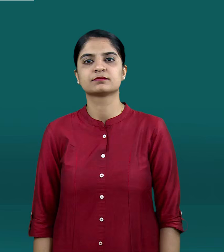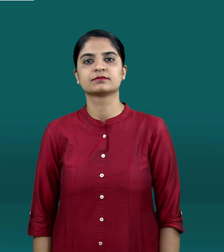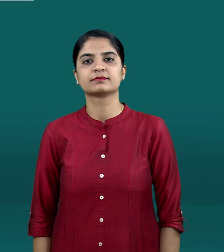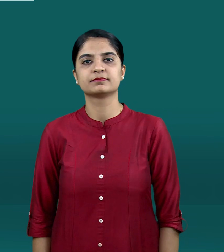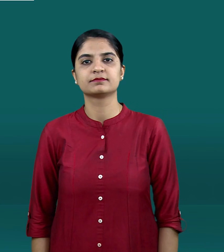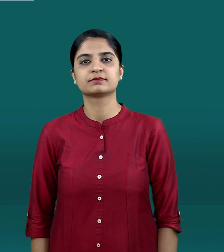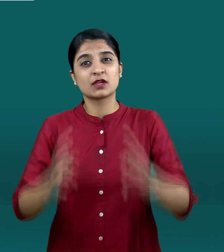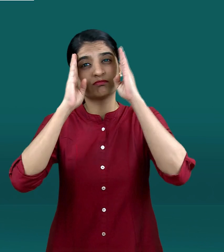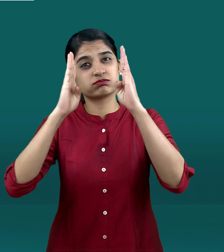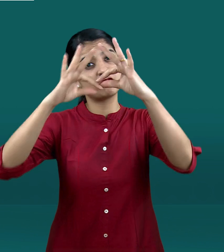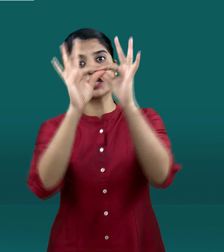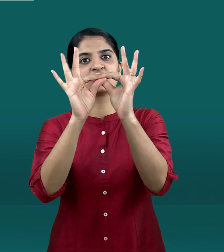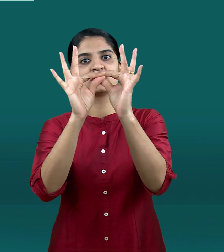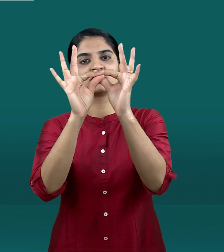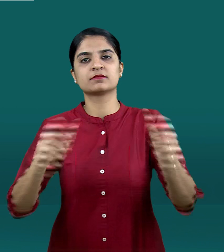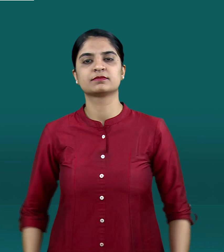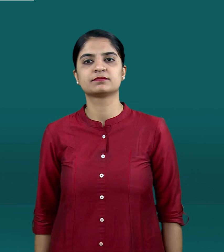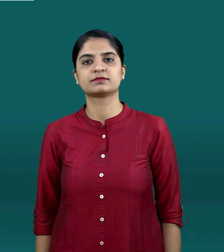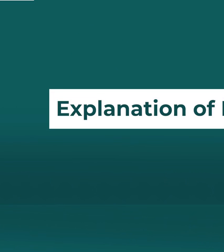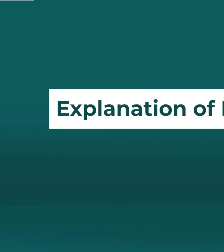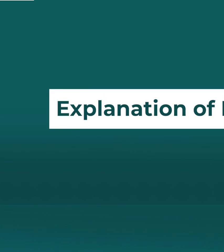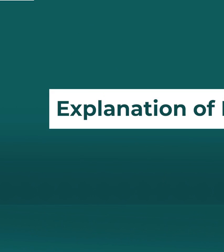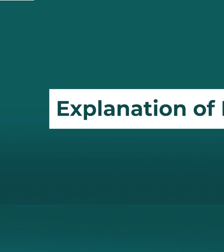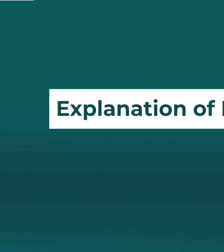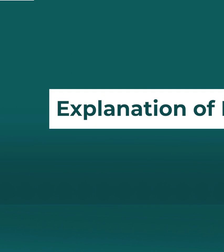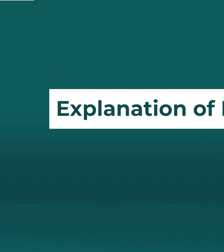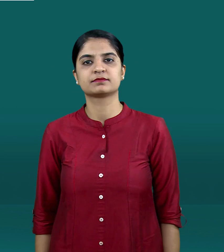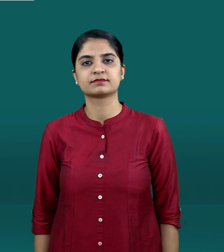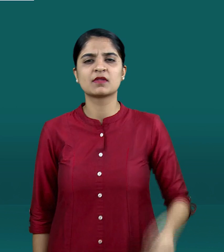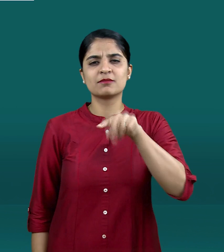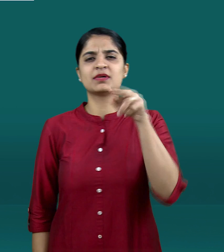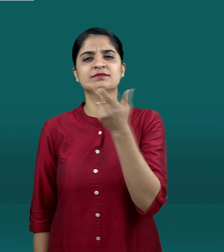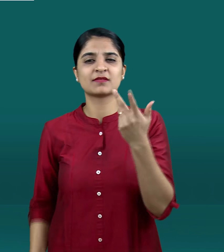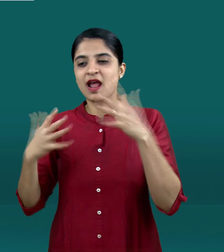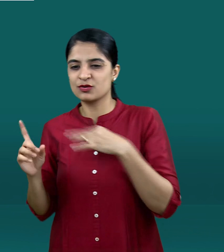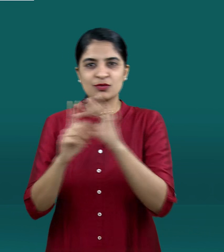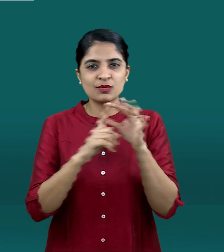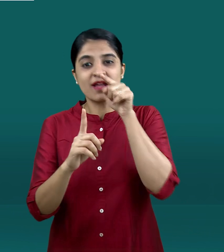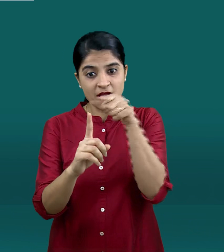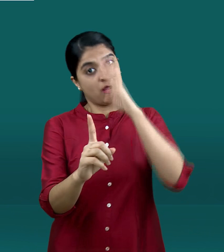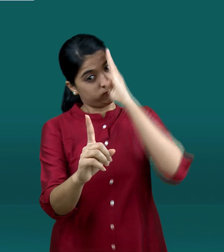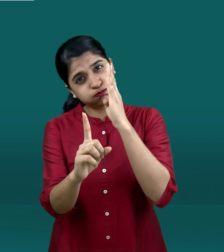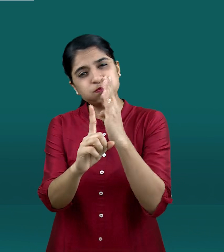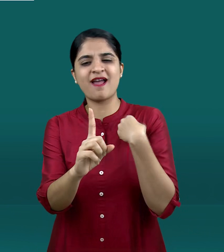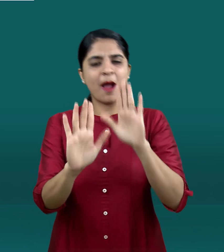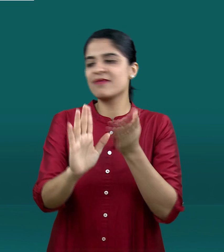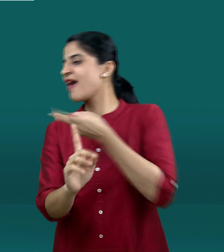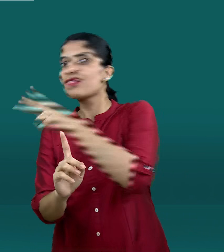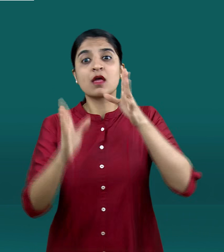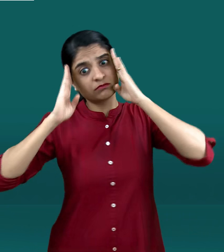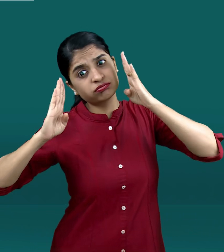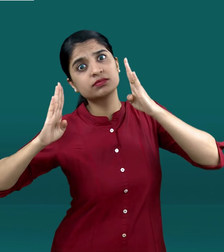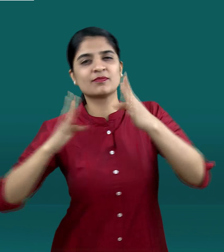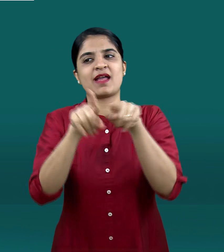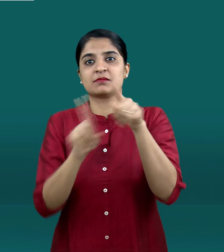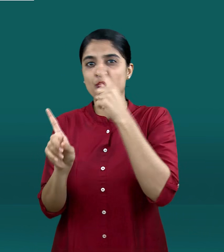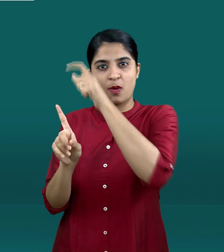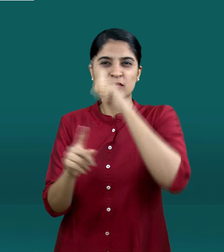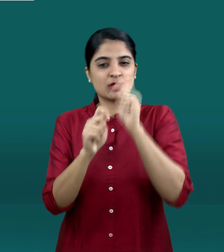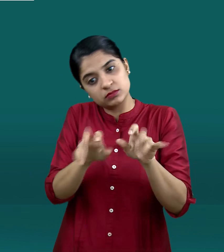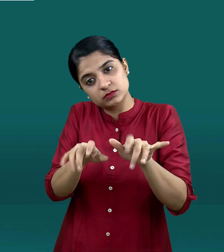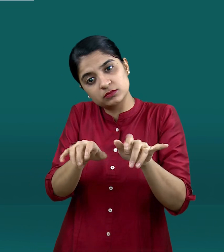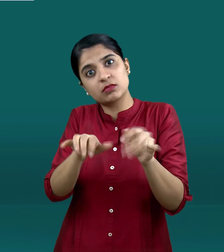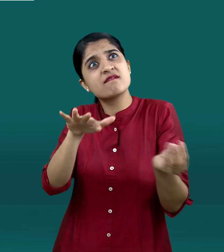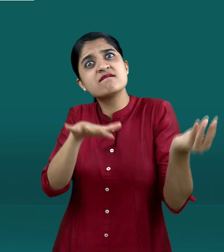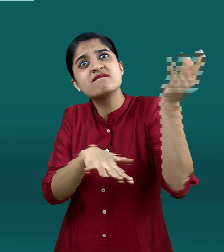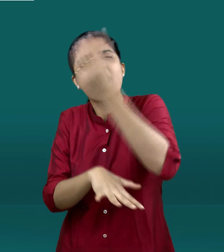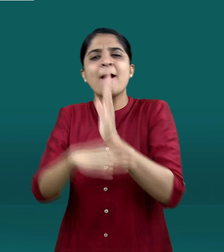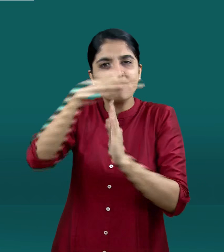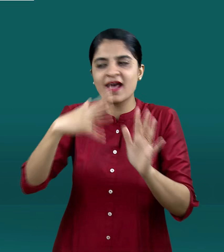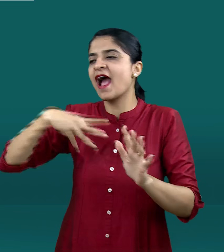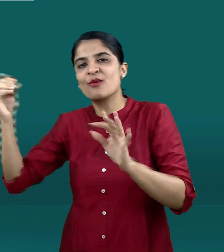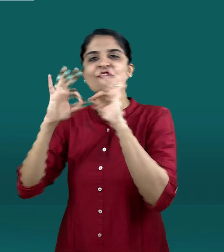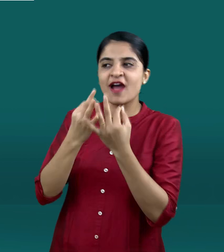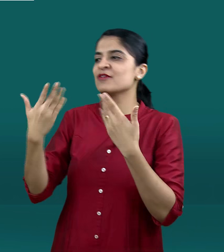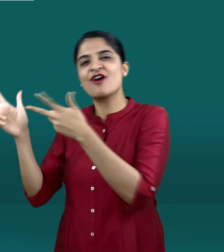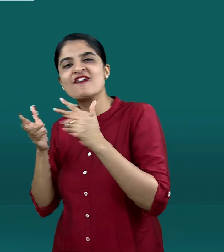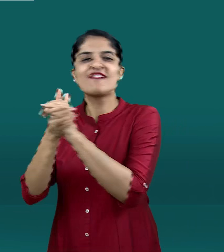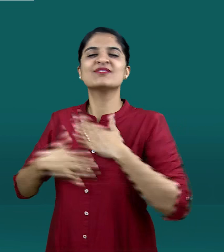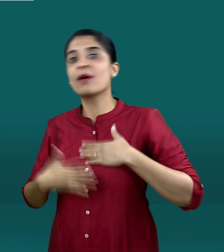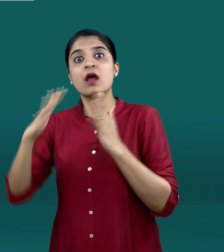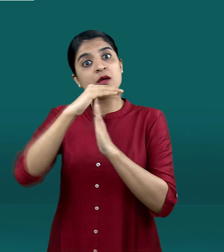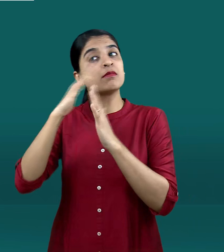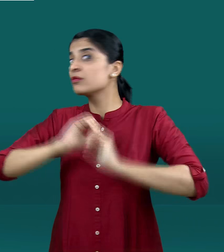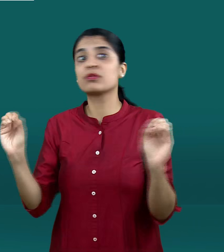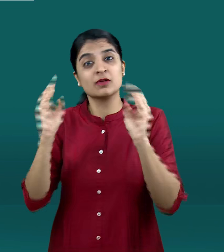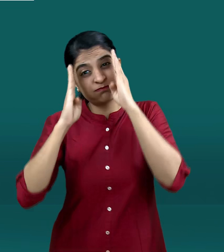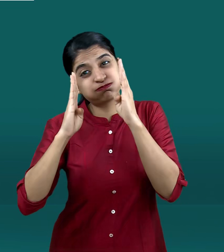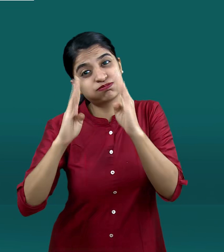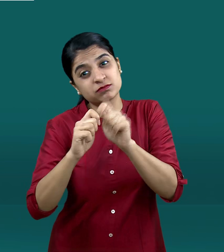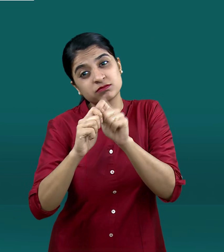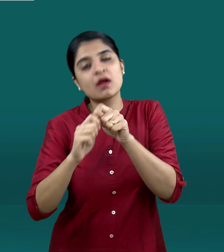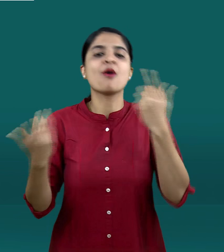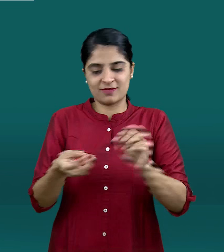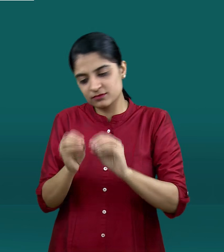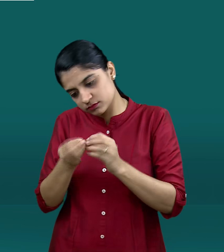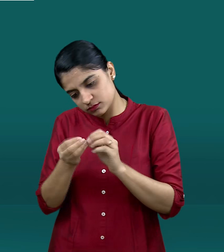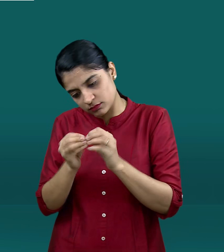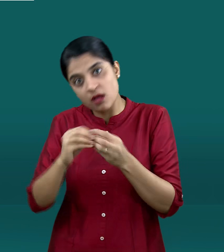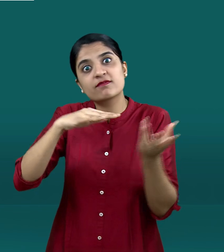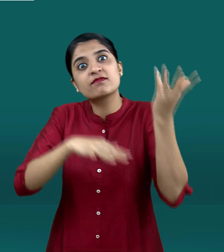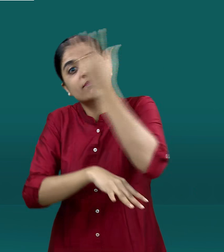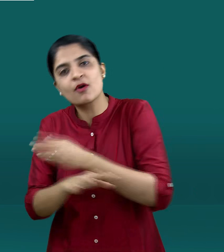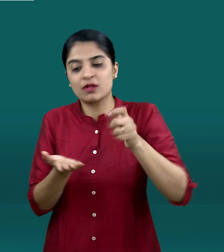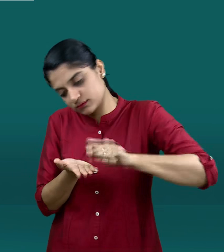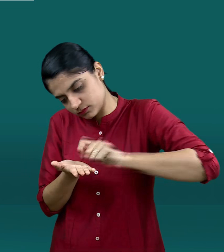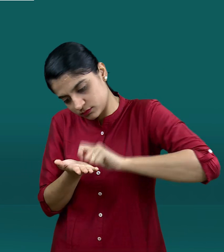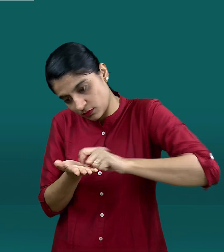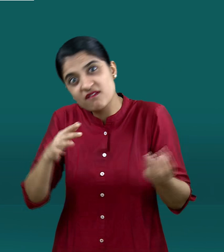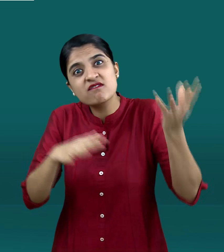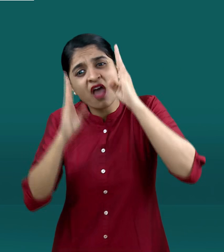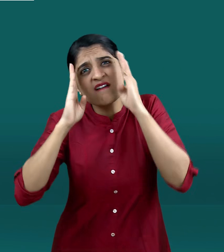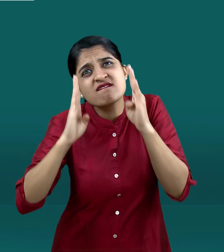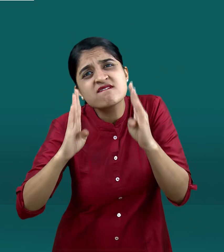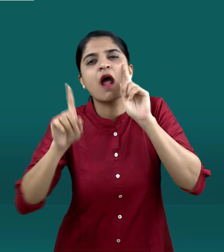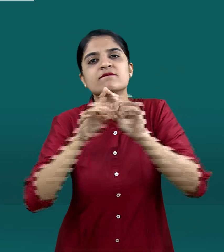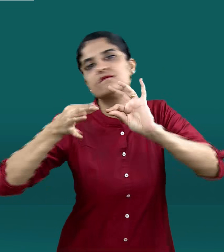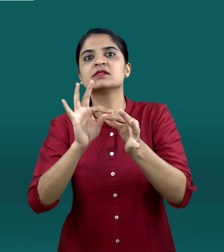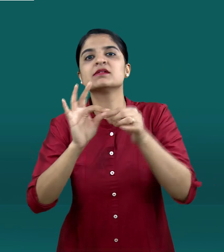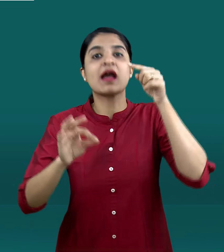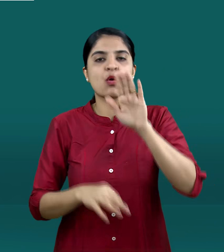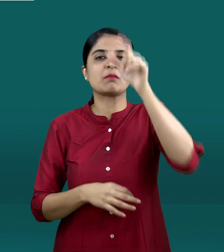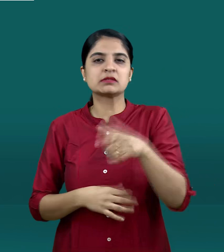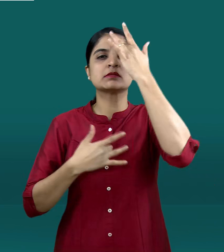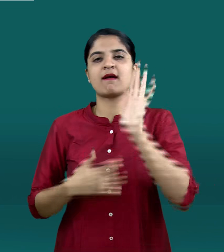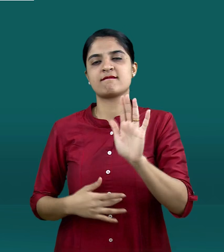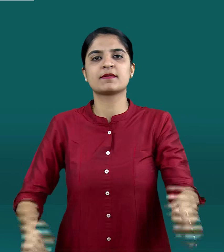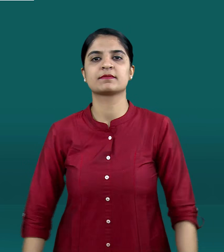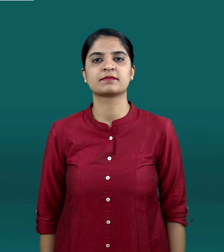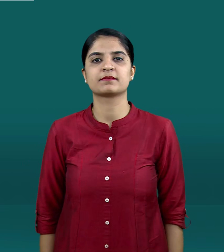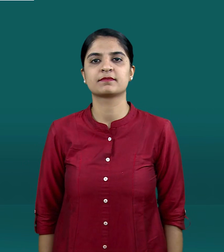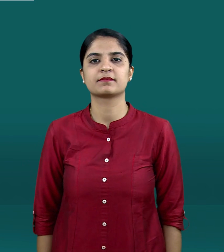Hyperfixation